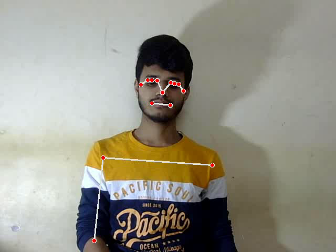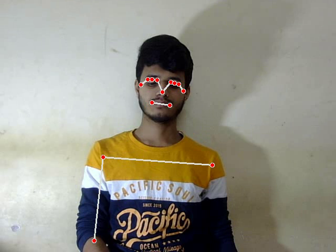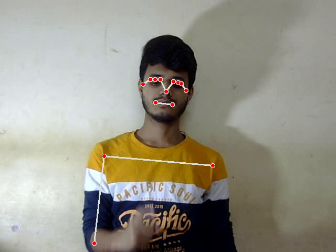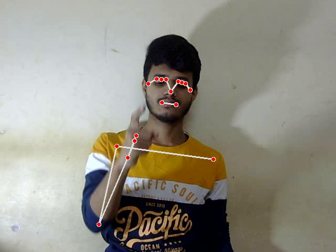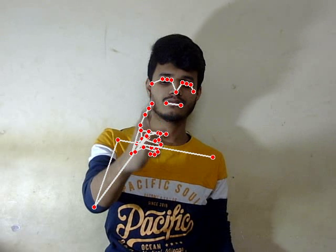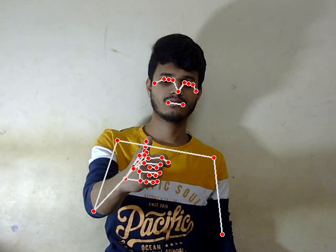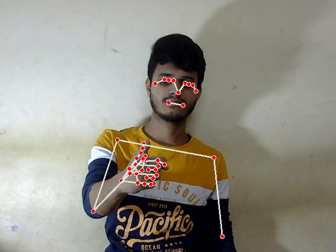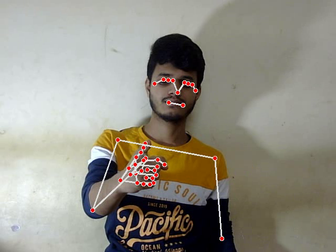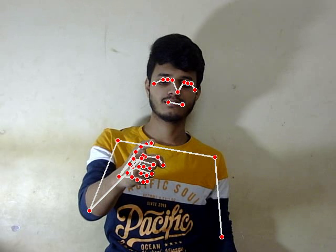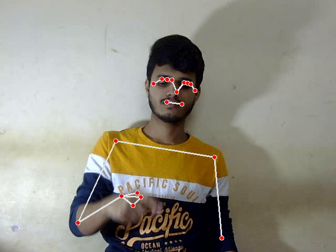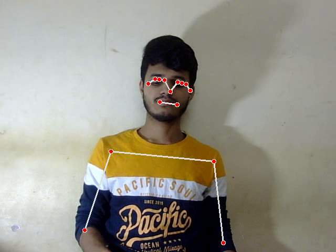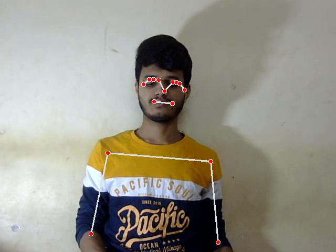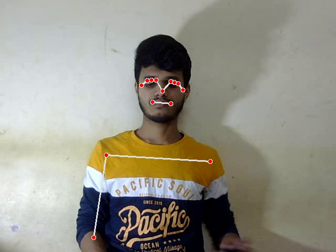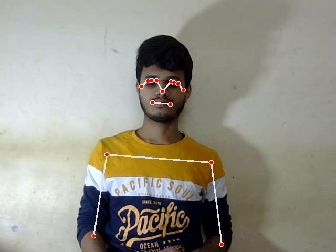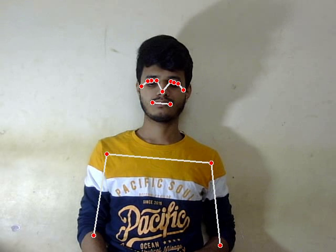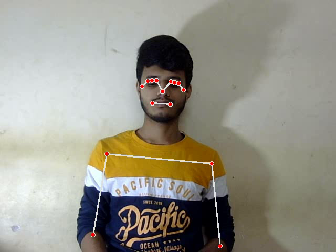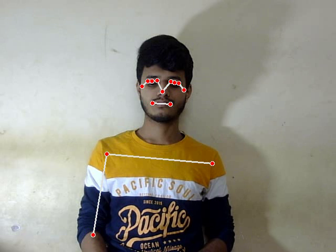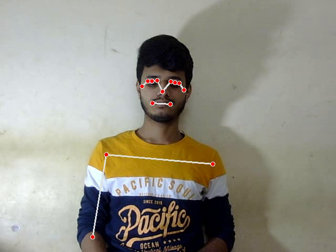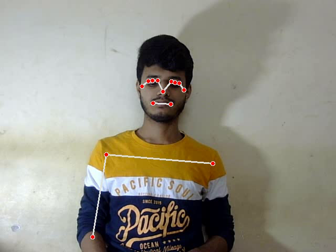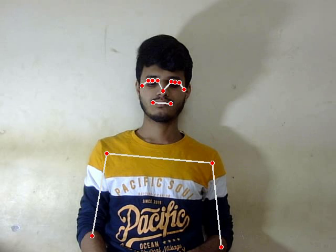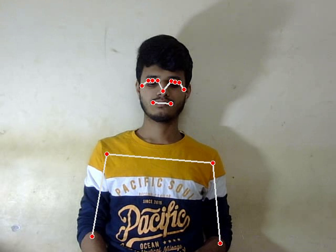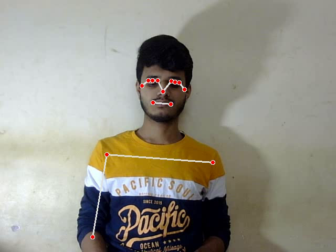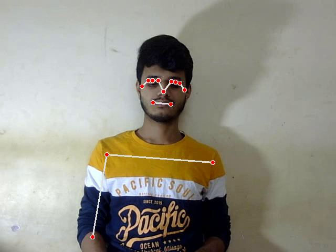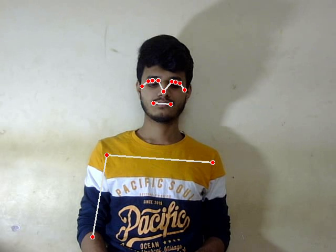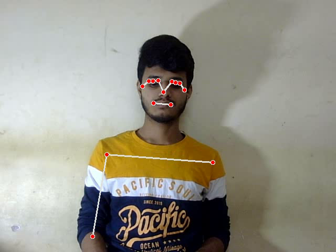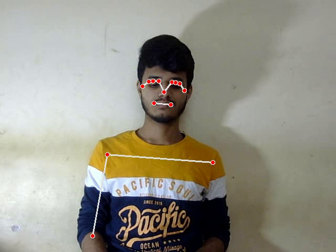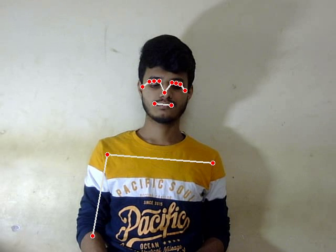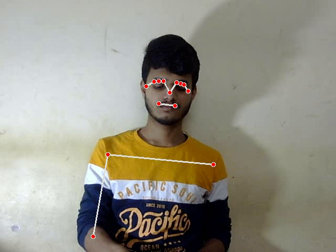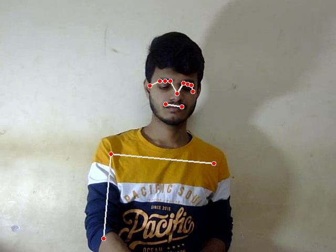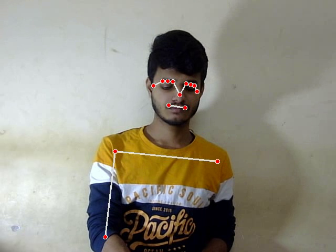you